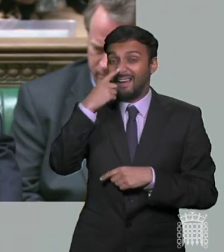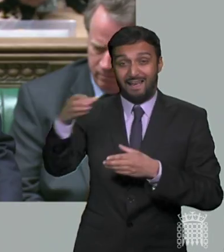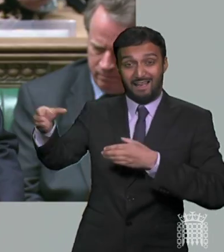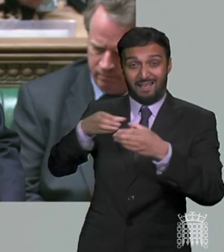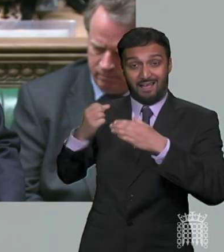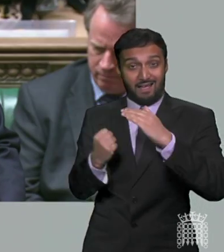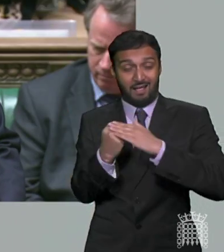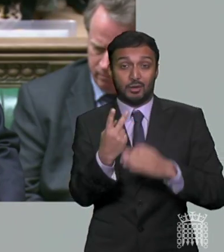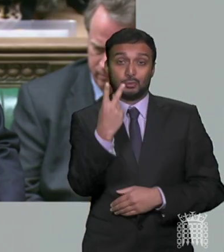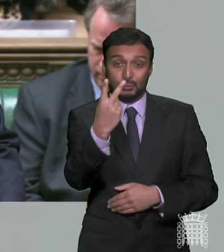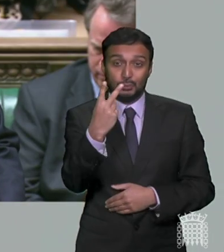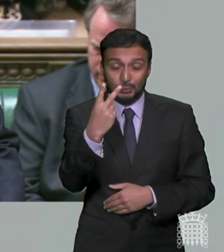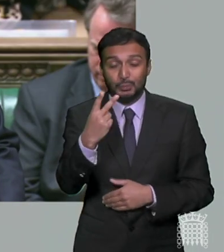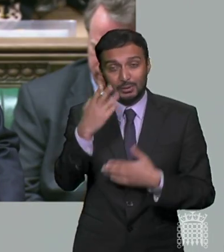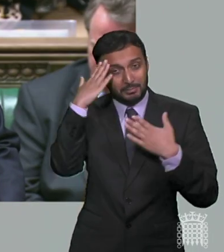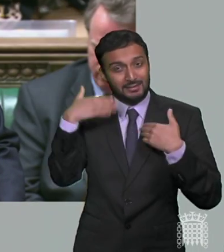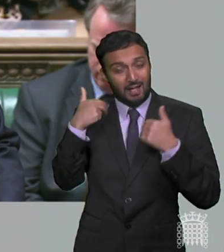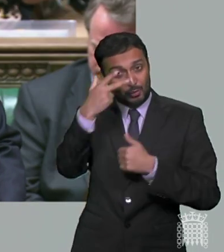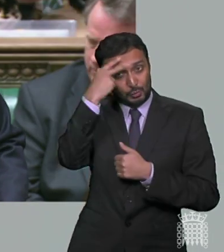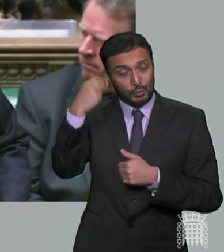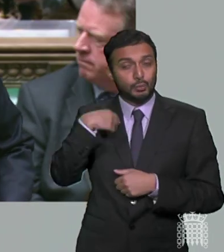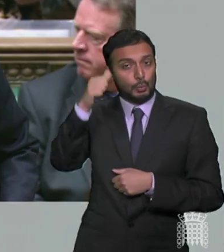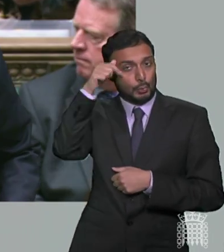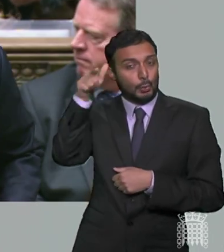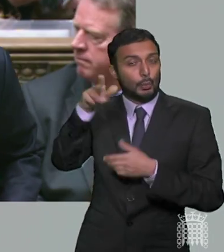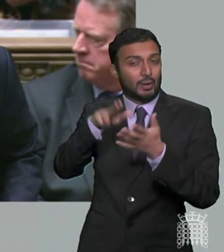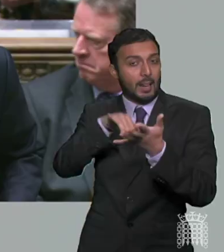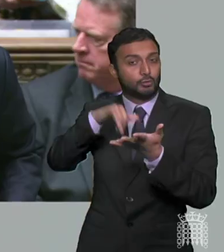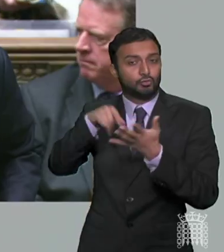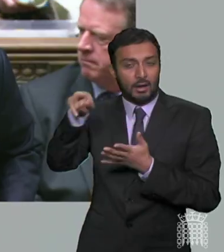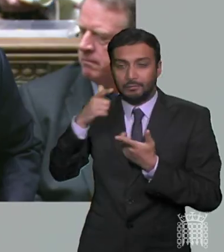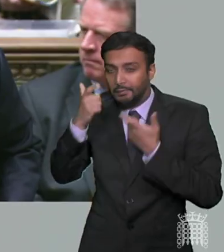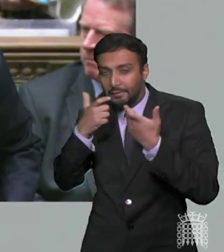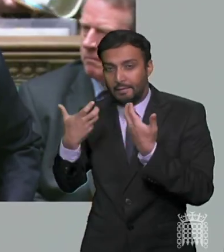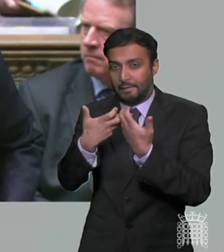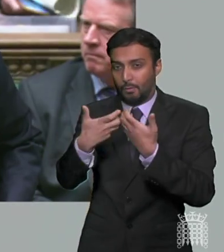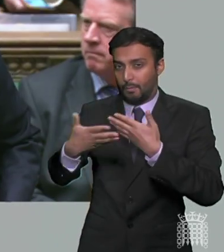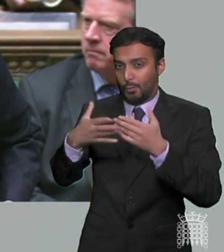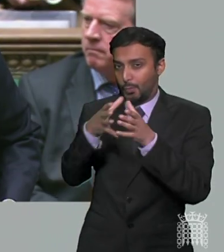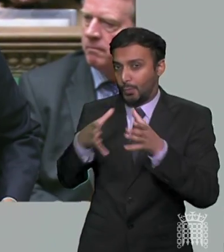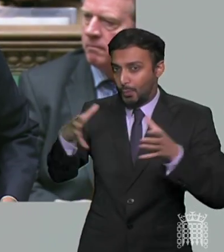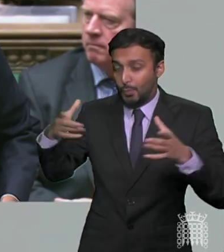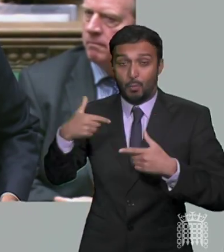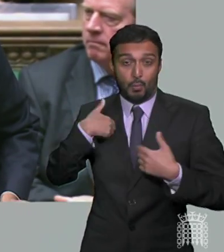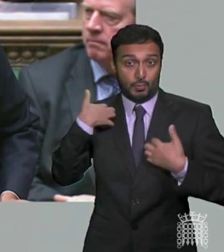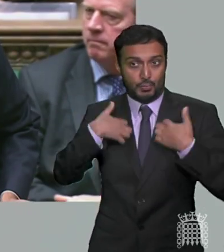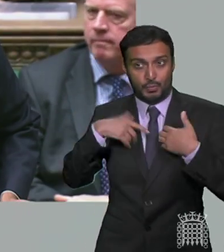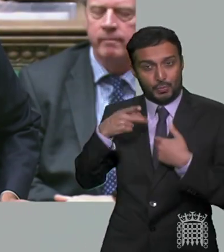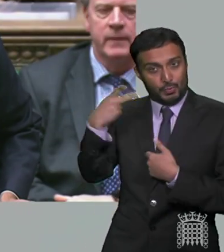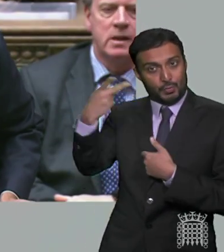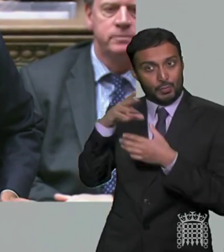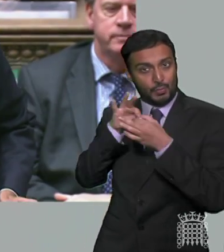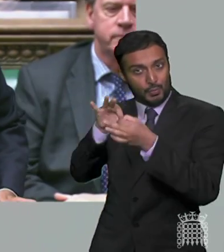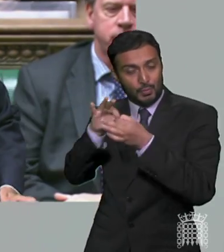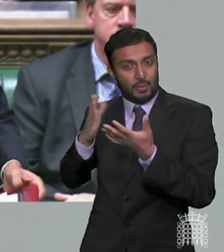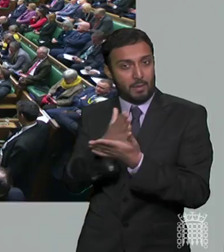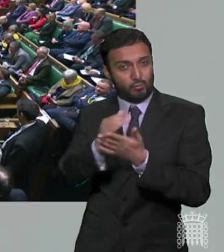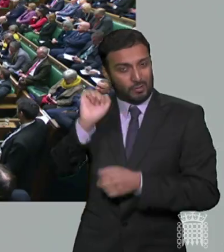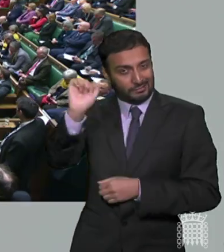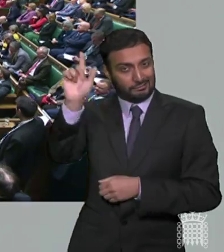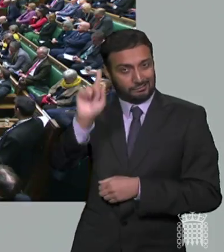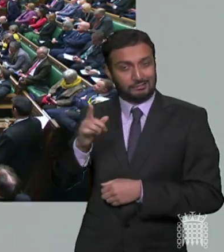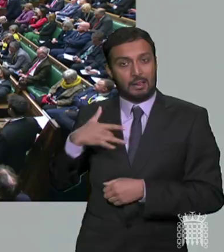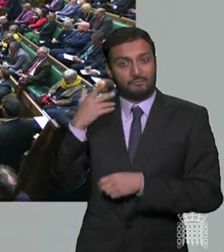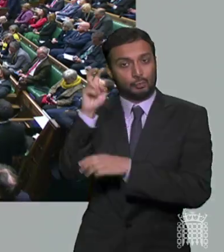I know that the British Medical Association and the NHS are looking at expanding that, and I look forward to working with him to ensure that his constituents in Stoke get the mental health support and care that they need.